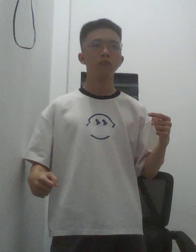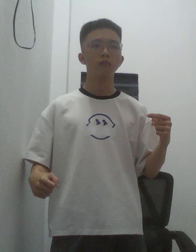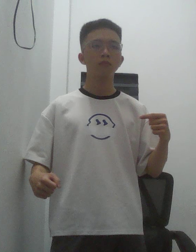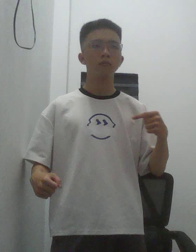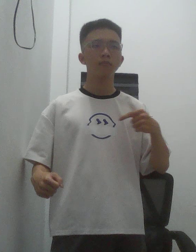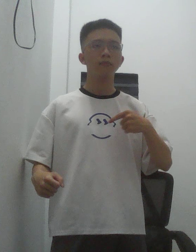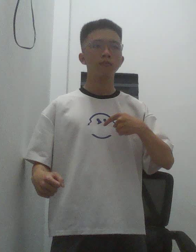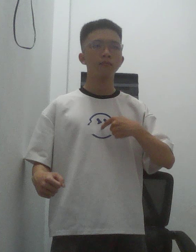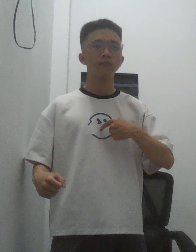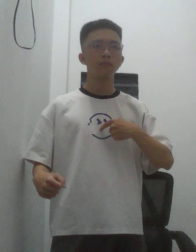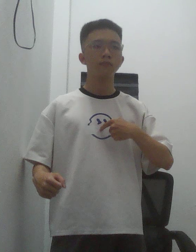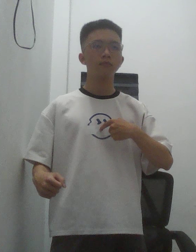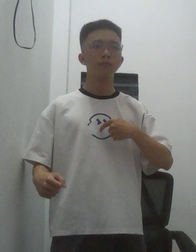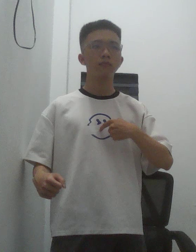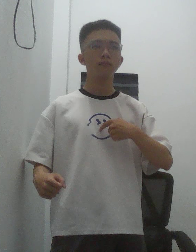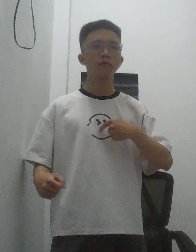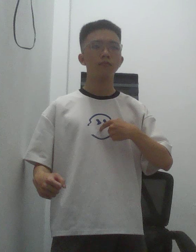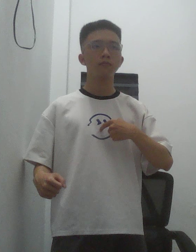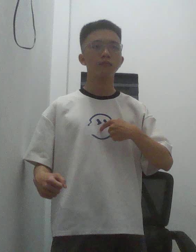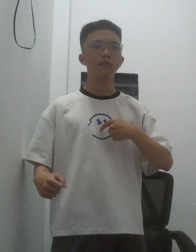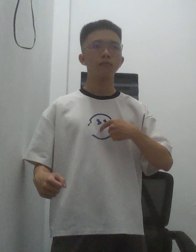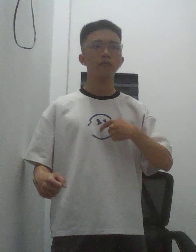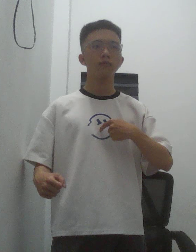toi